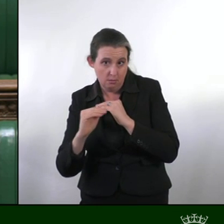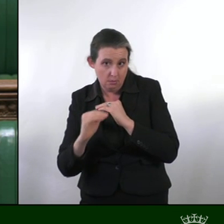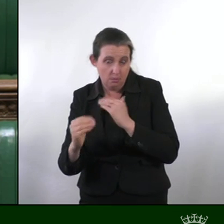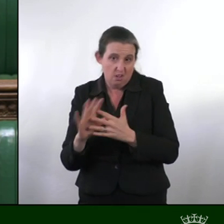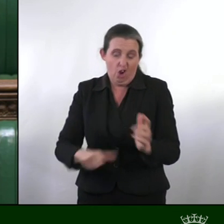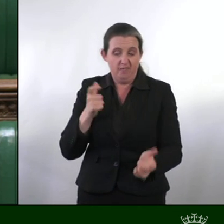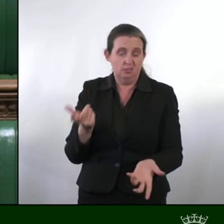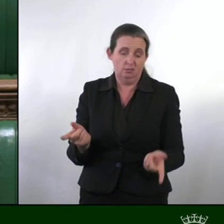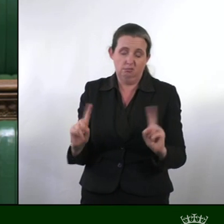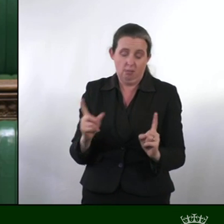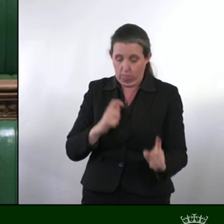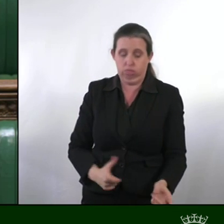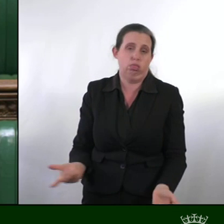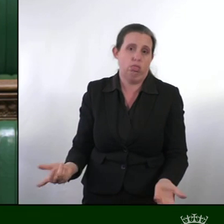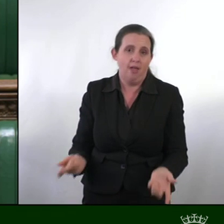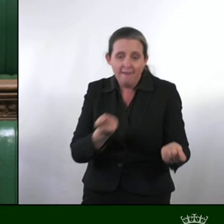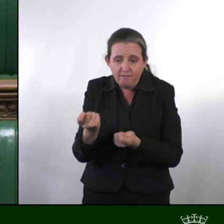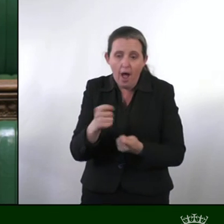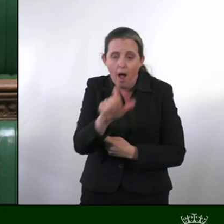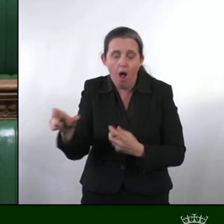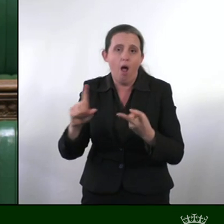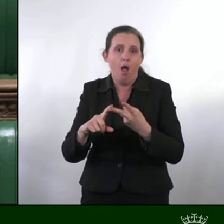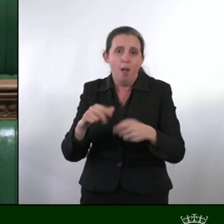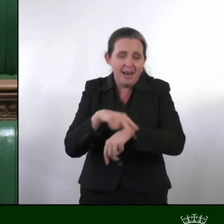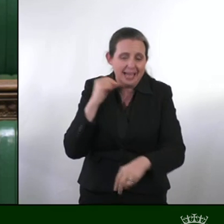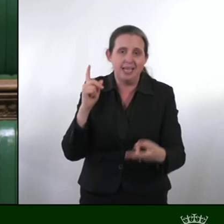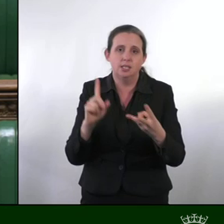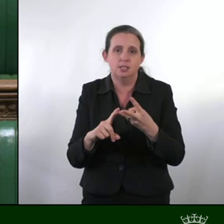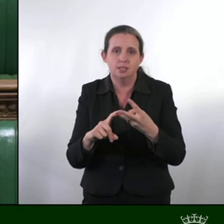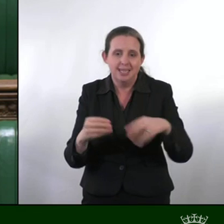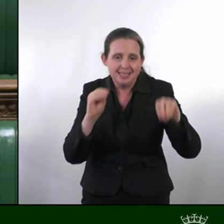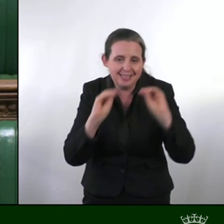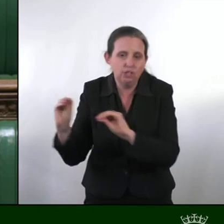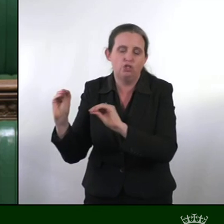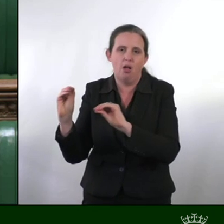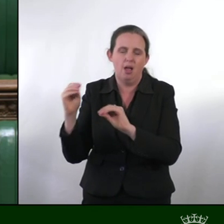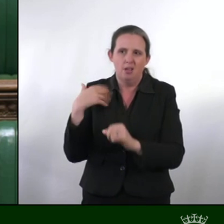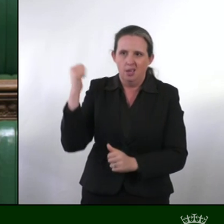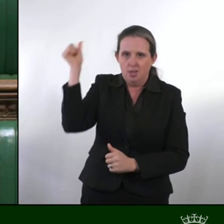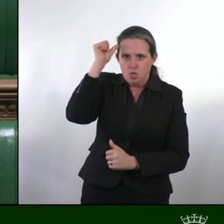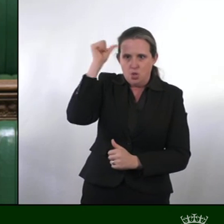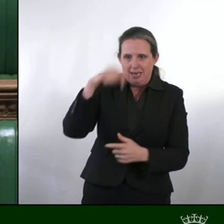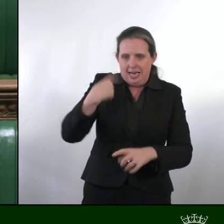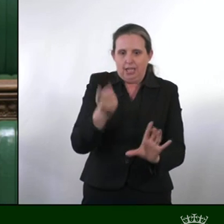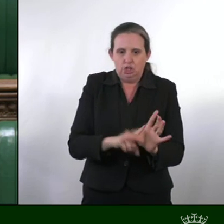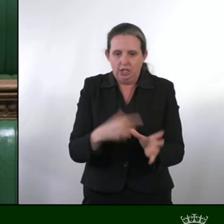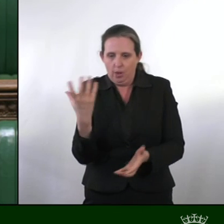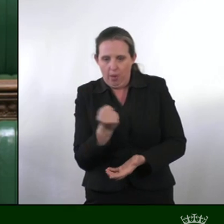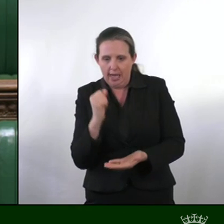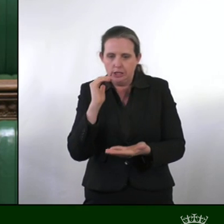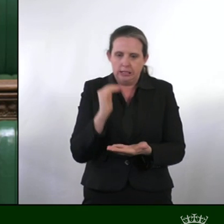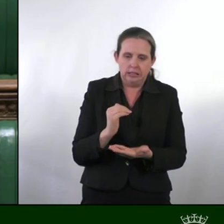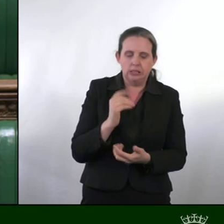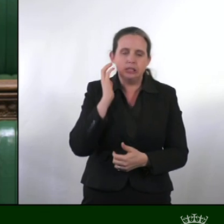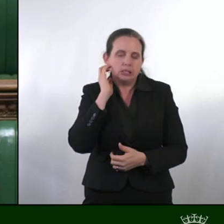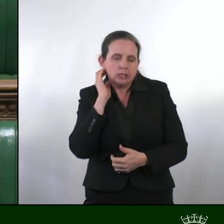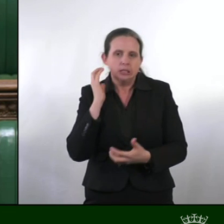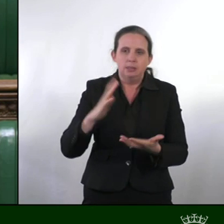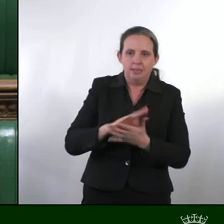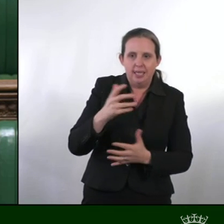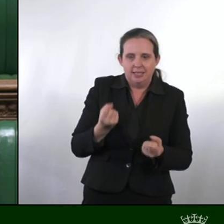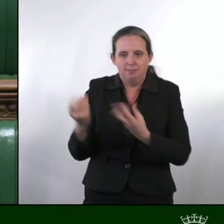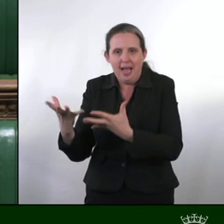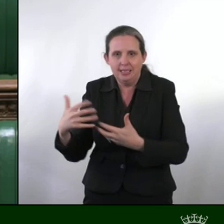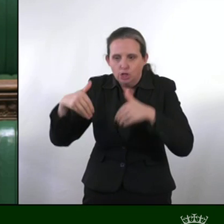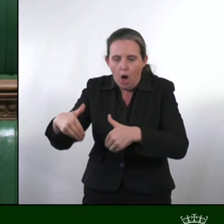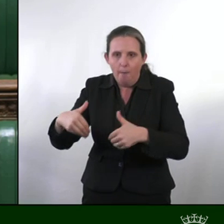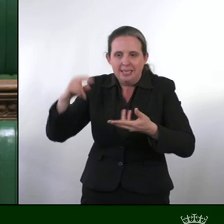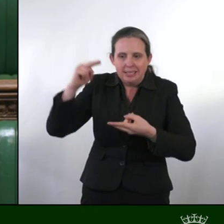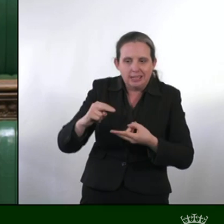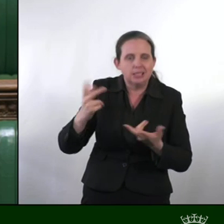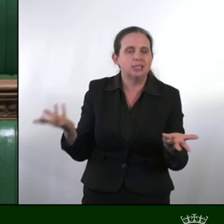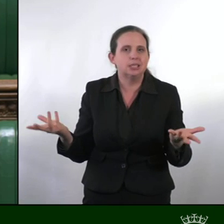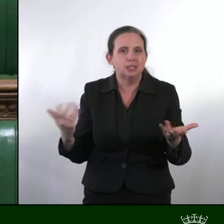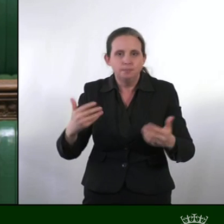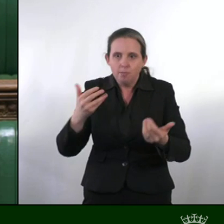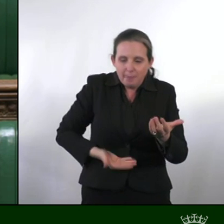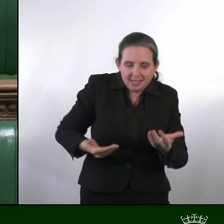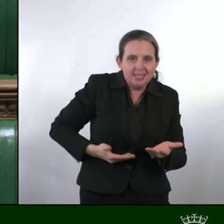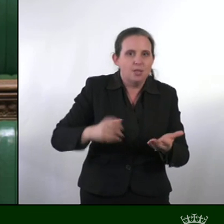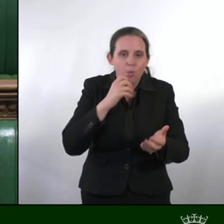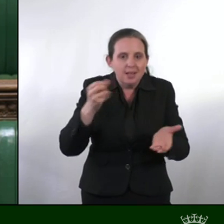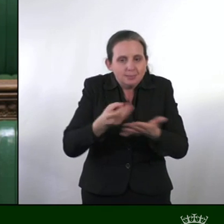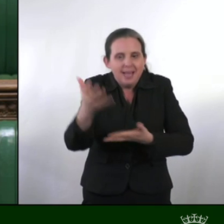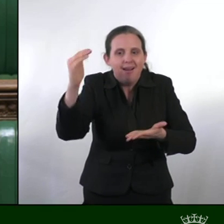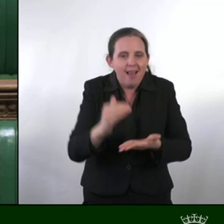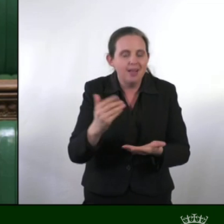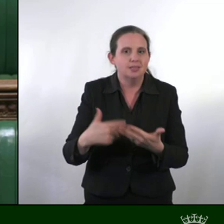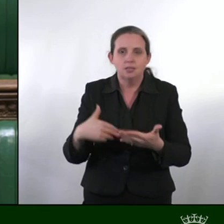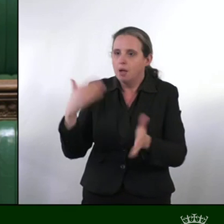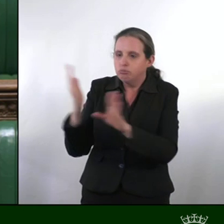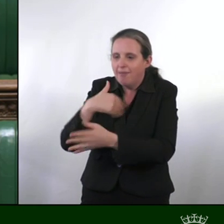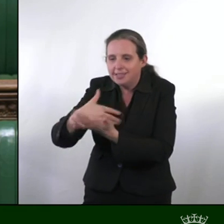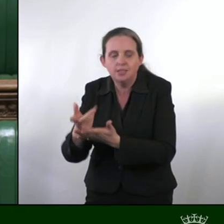Firefighters, police officers and teachers will know that their spending power is going down, so they will spend less in our small businesses and on our high streets; they will spend less in our private sector.